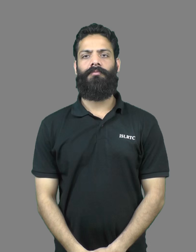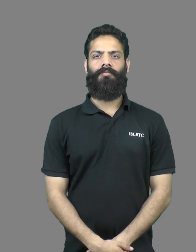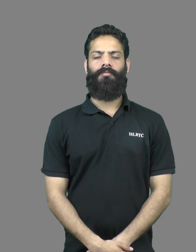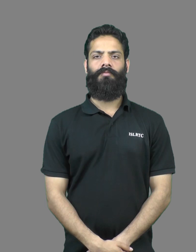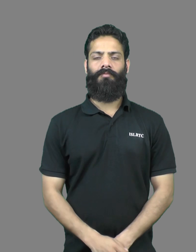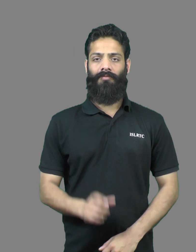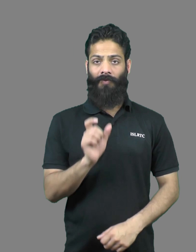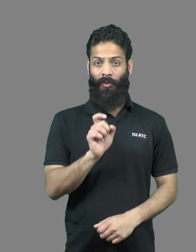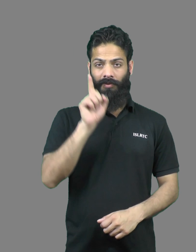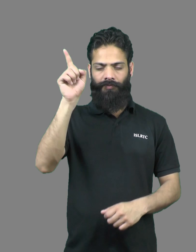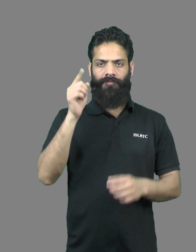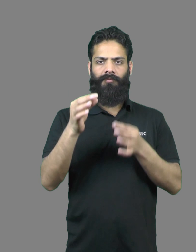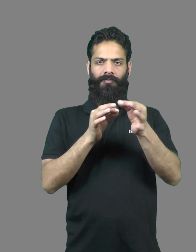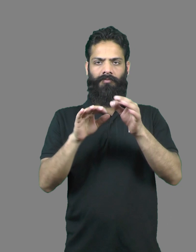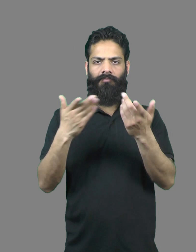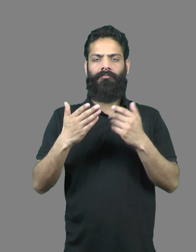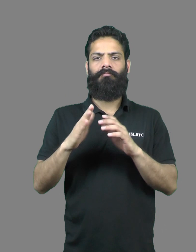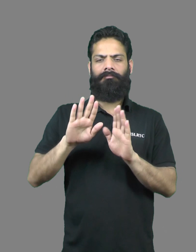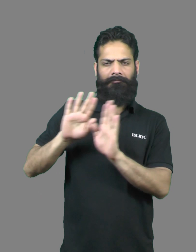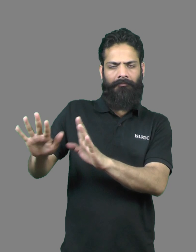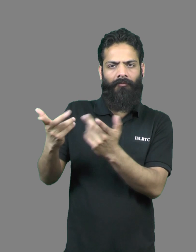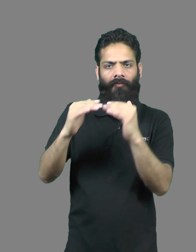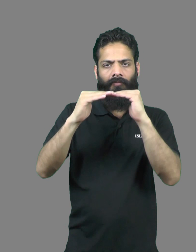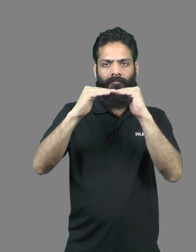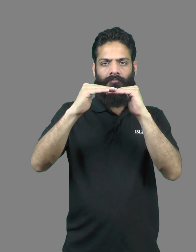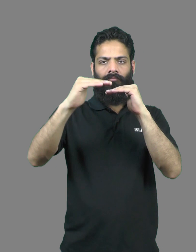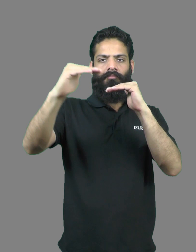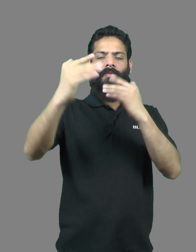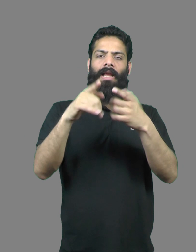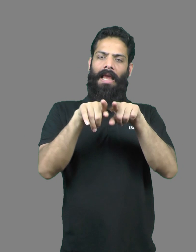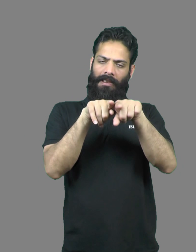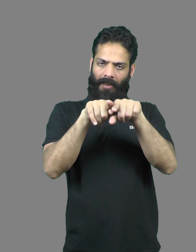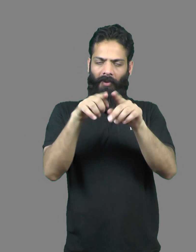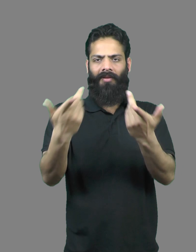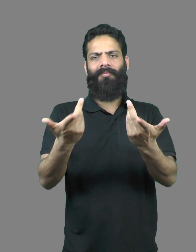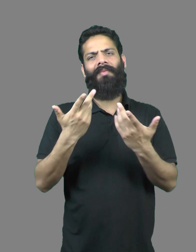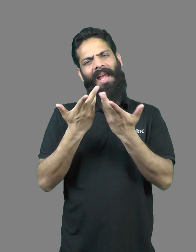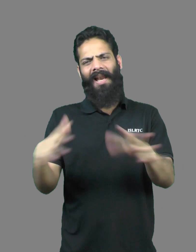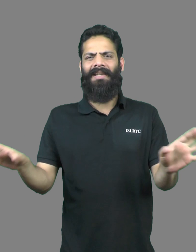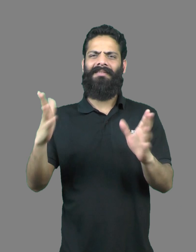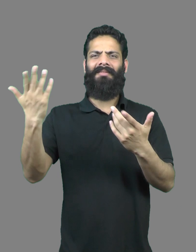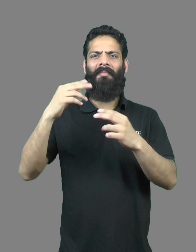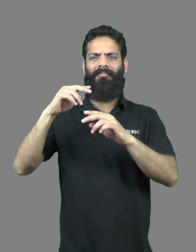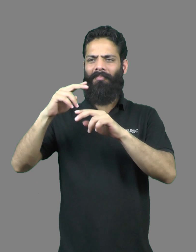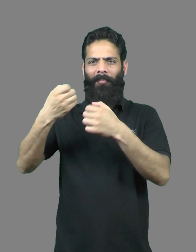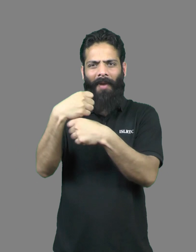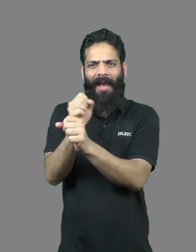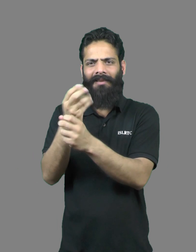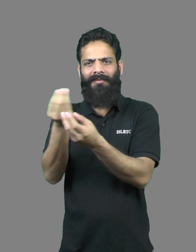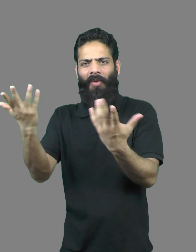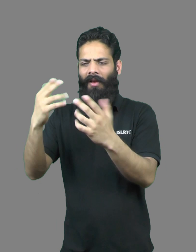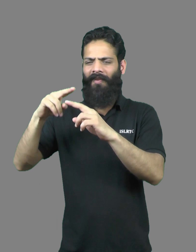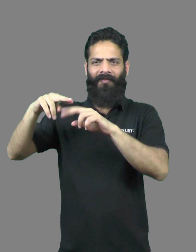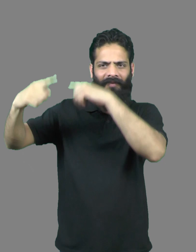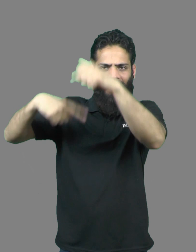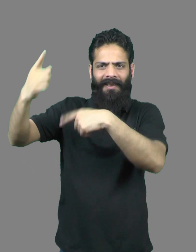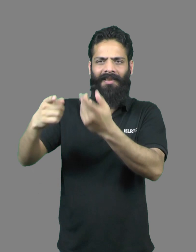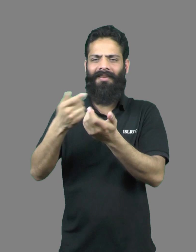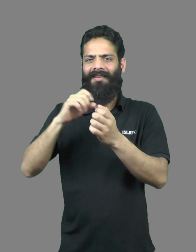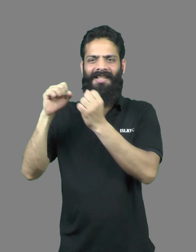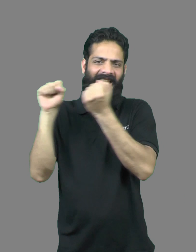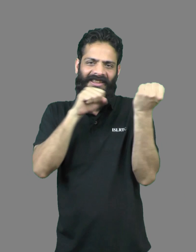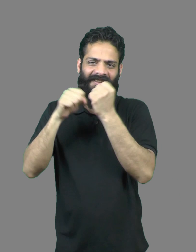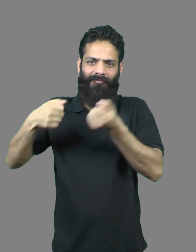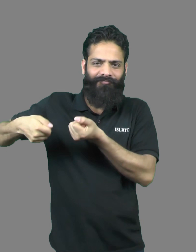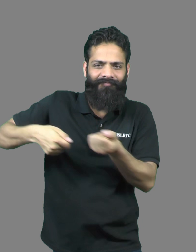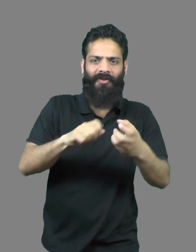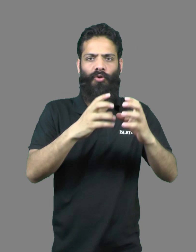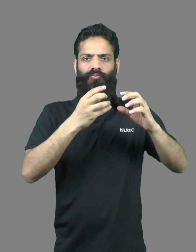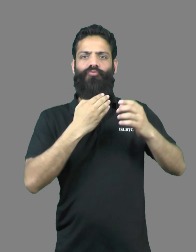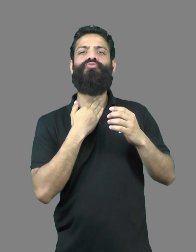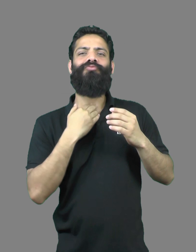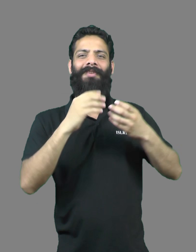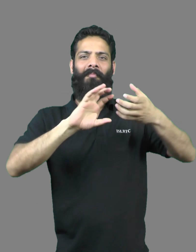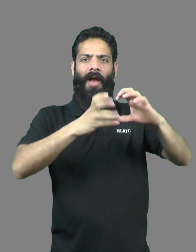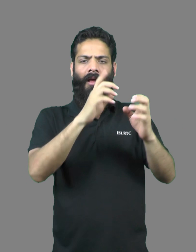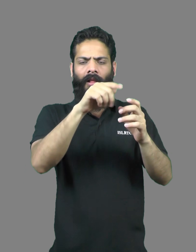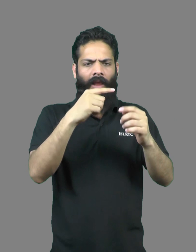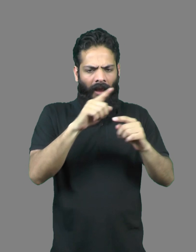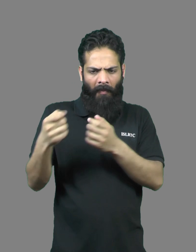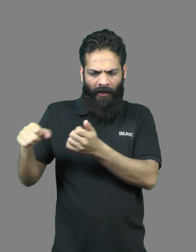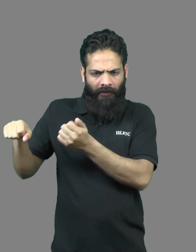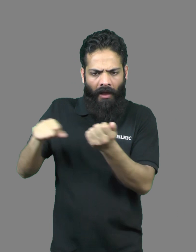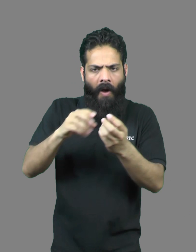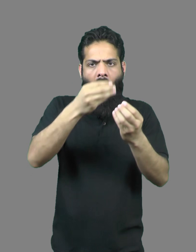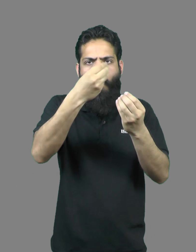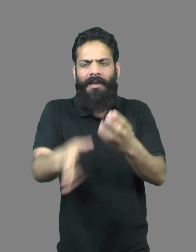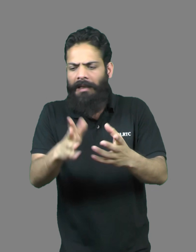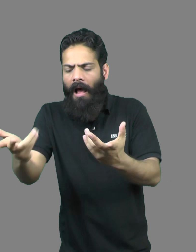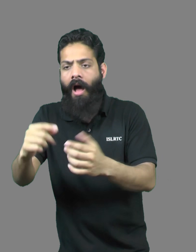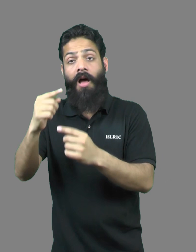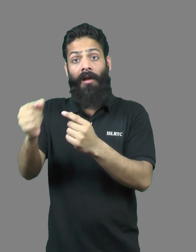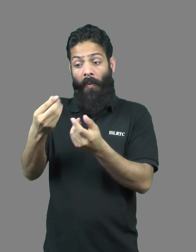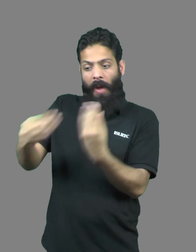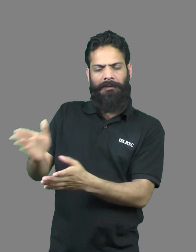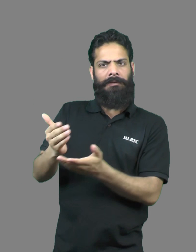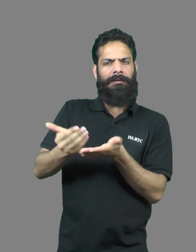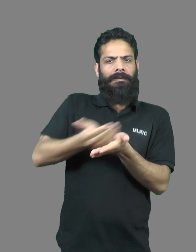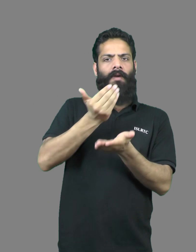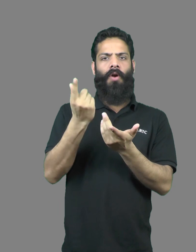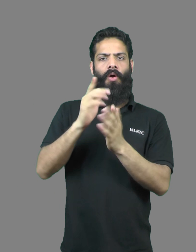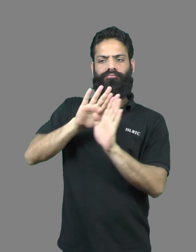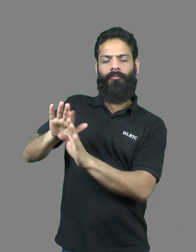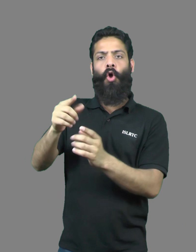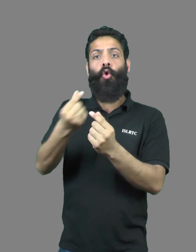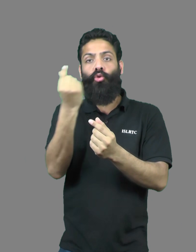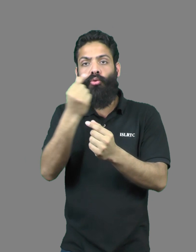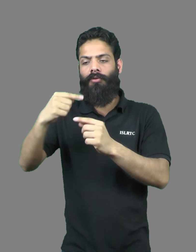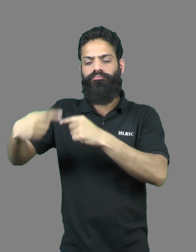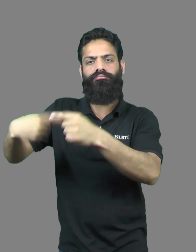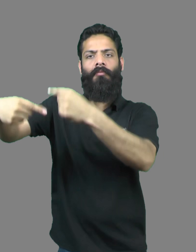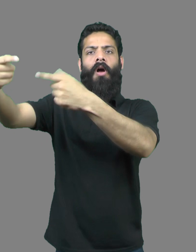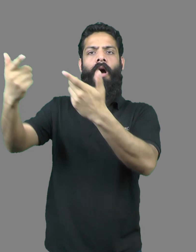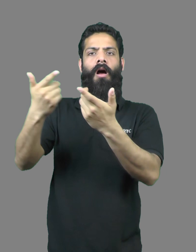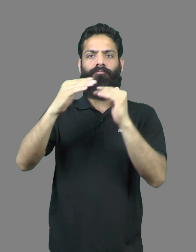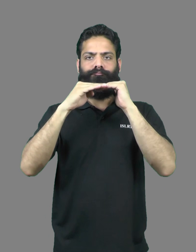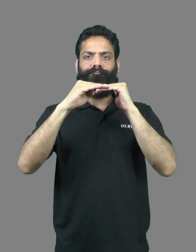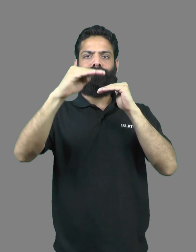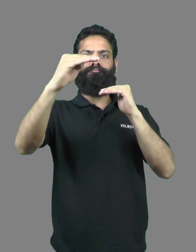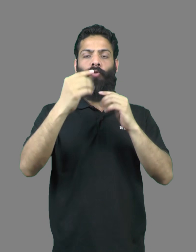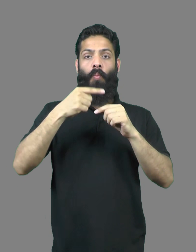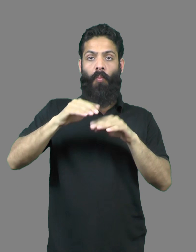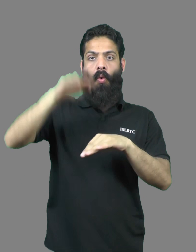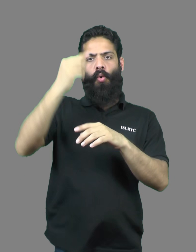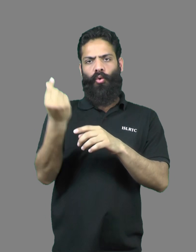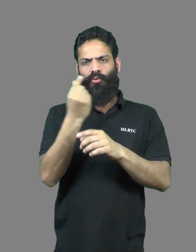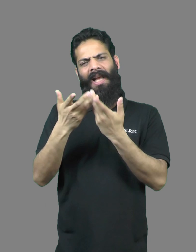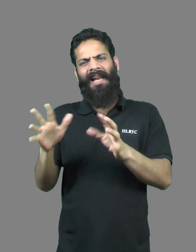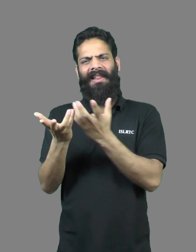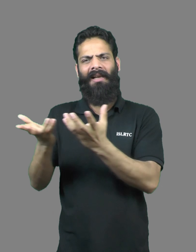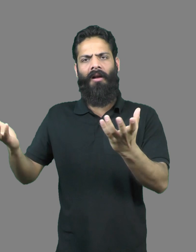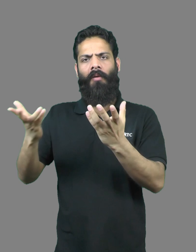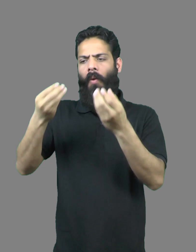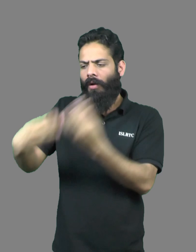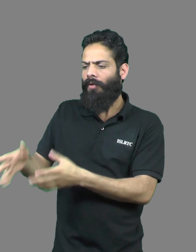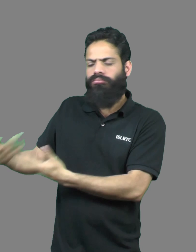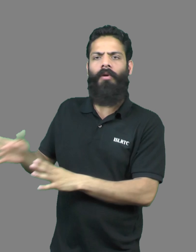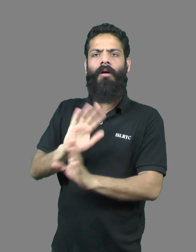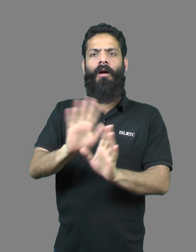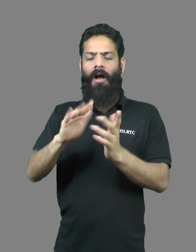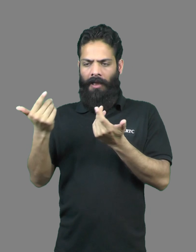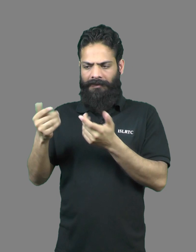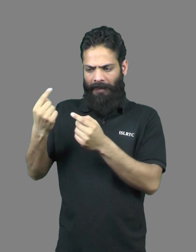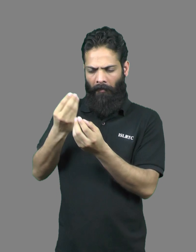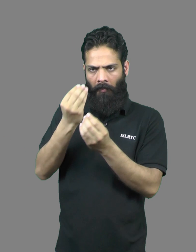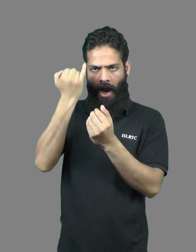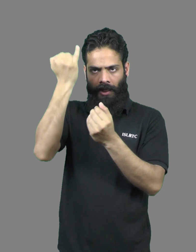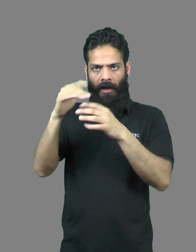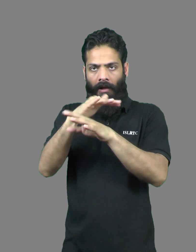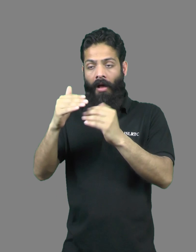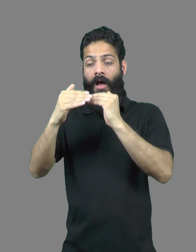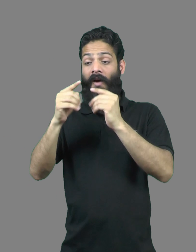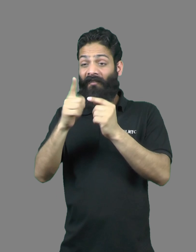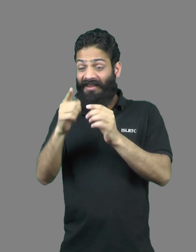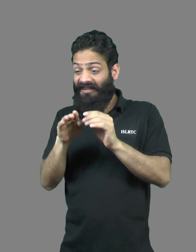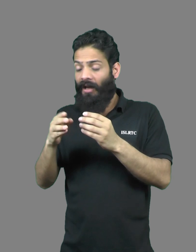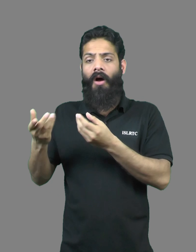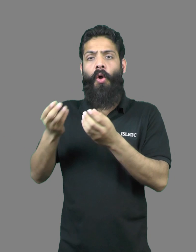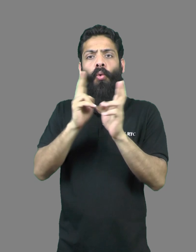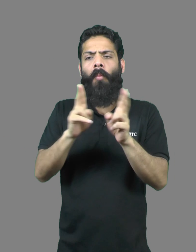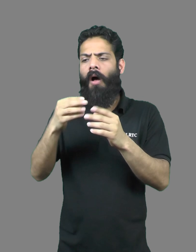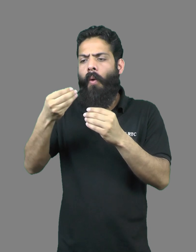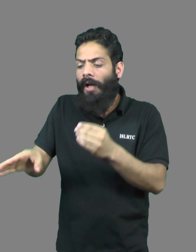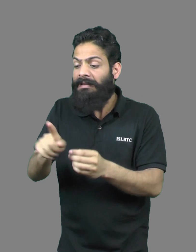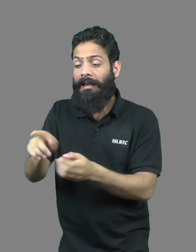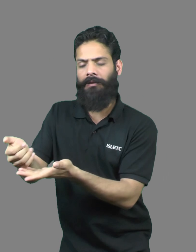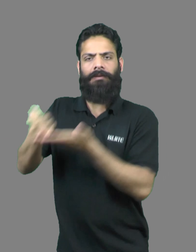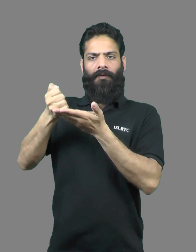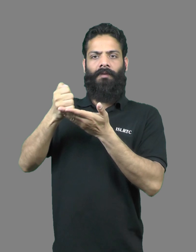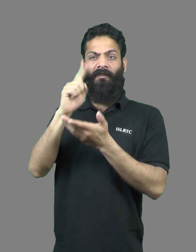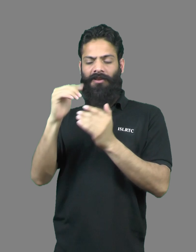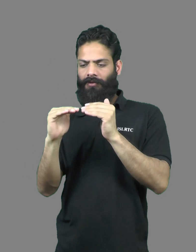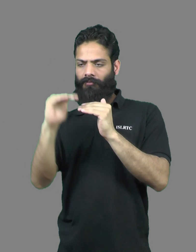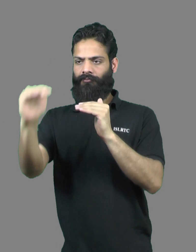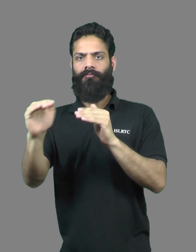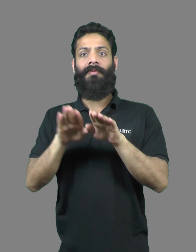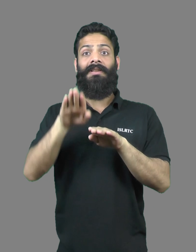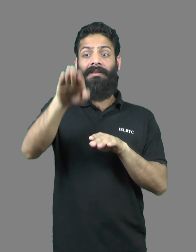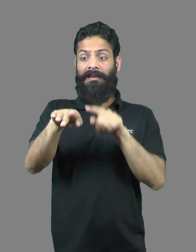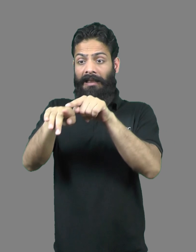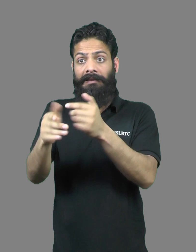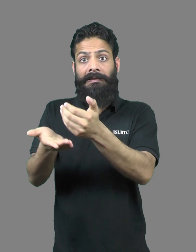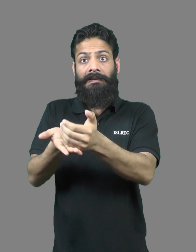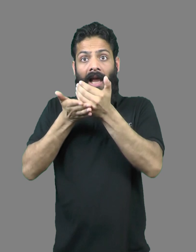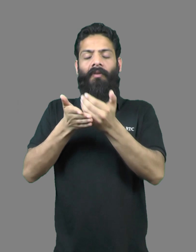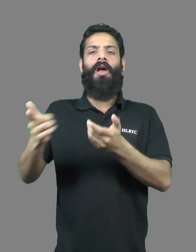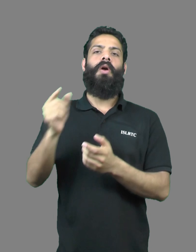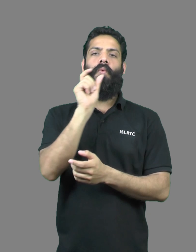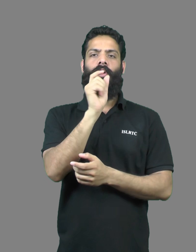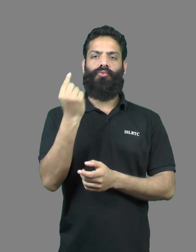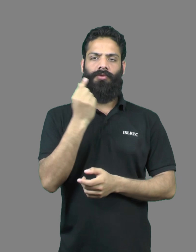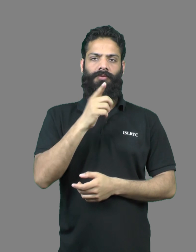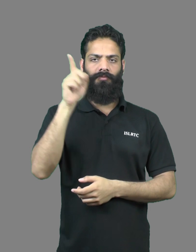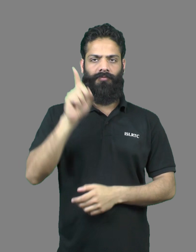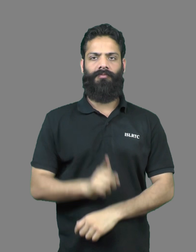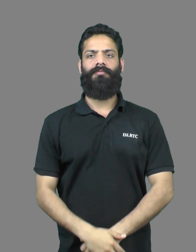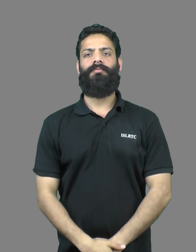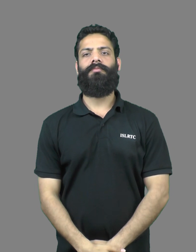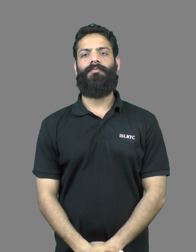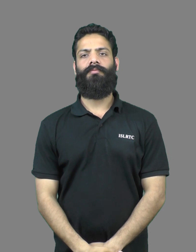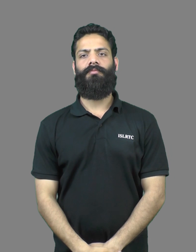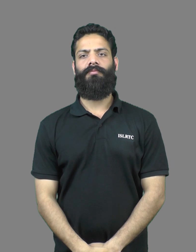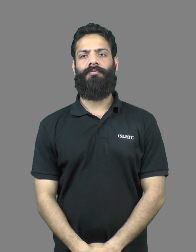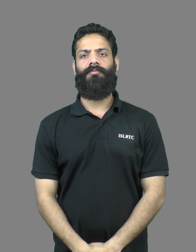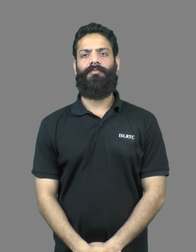Avoidance